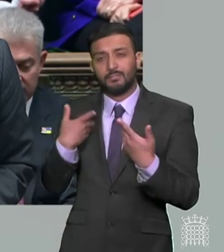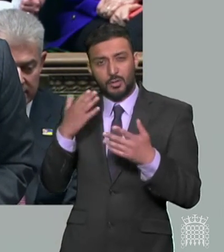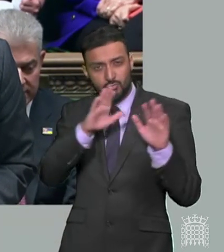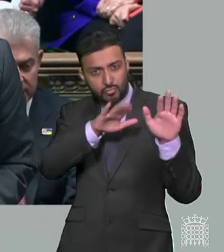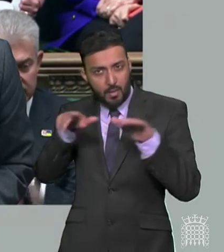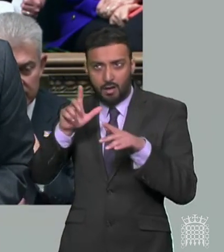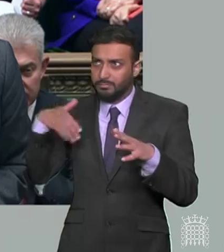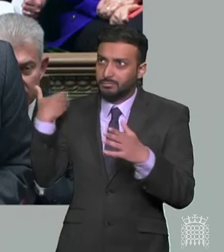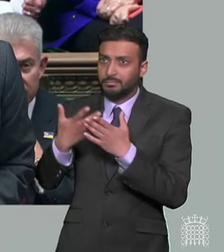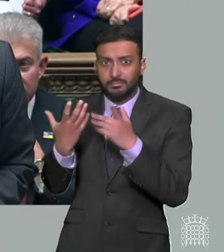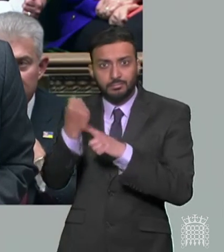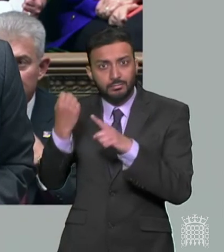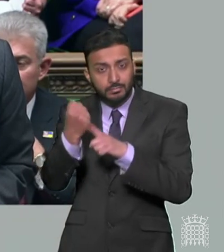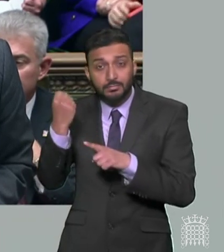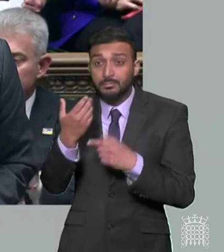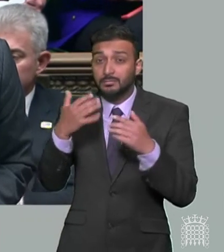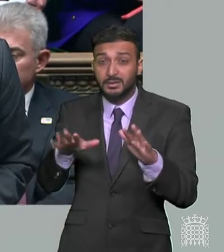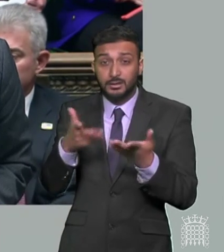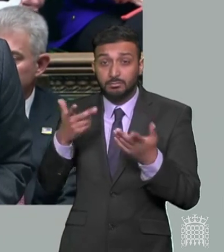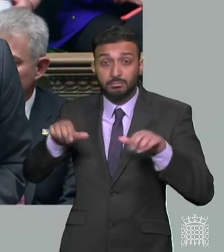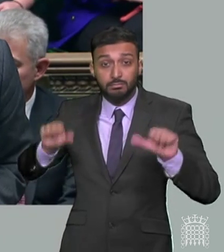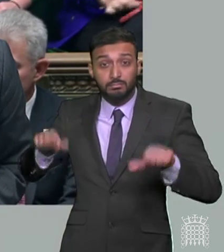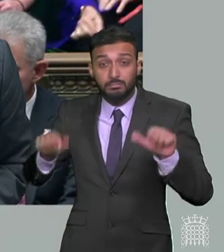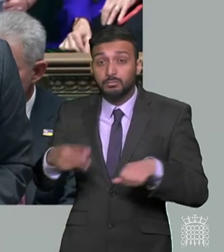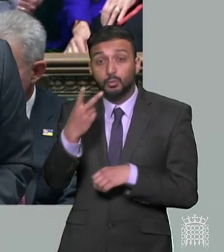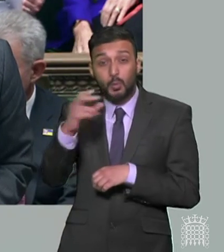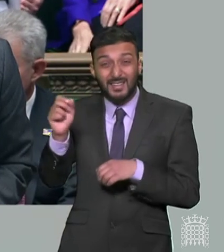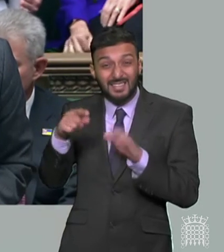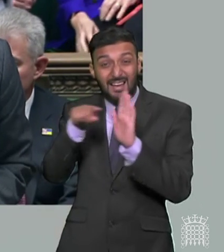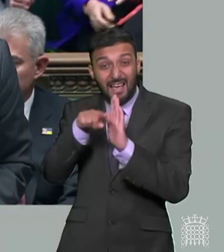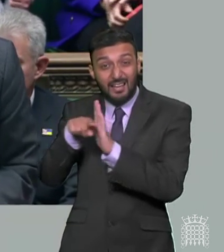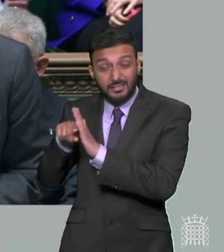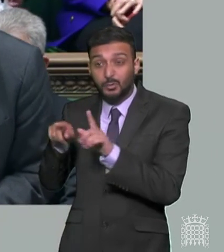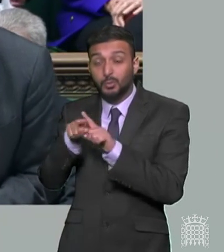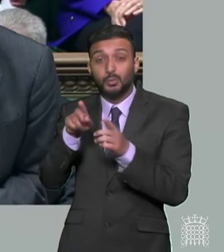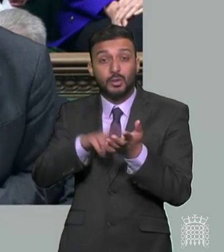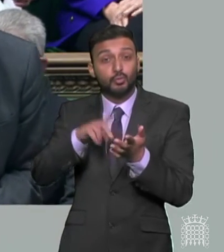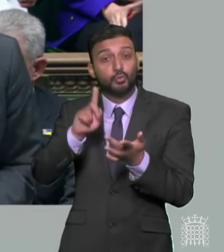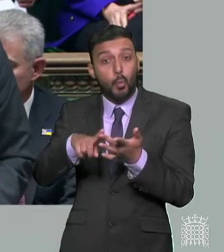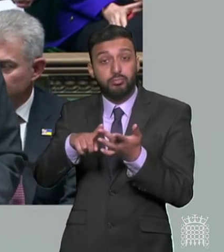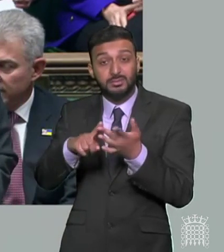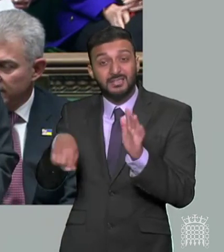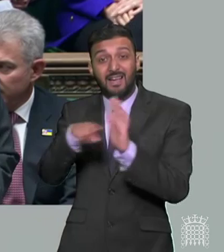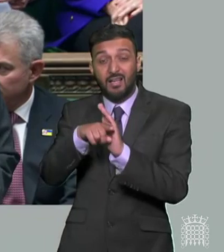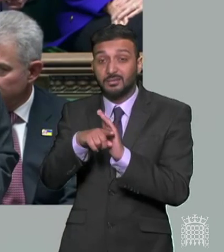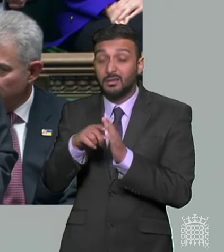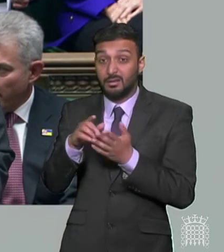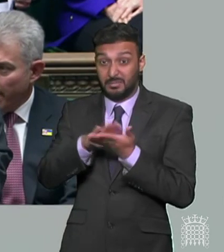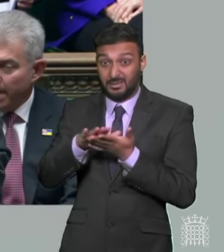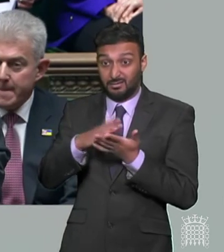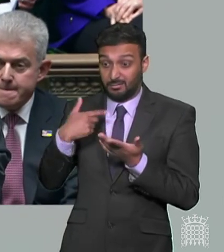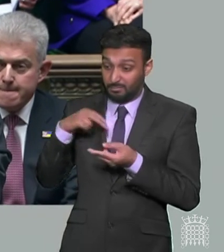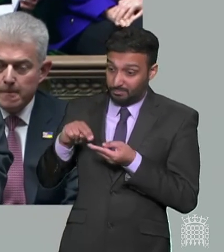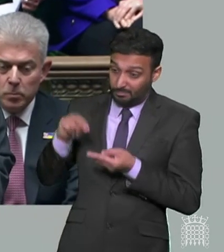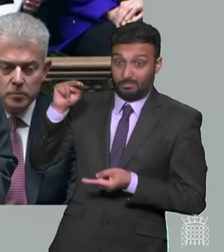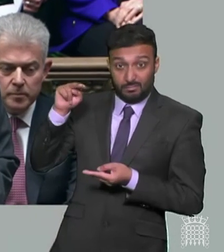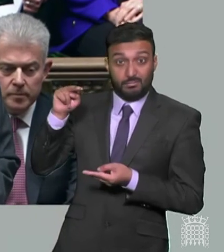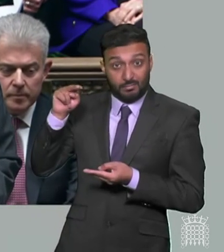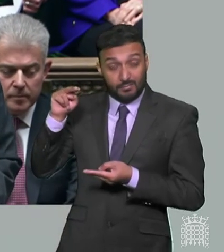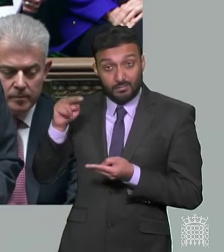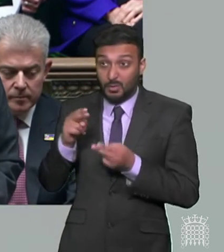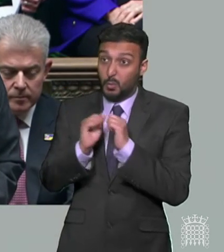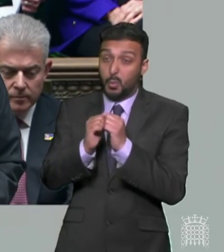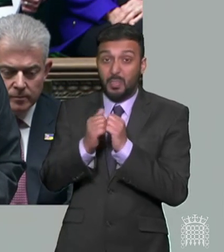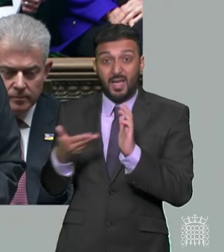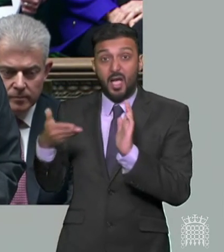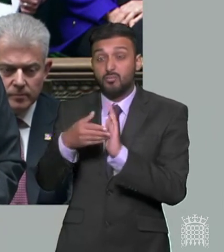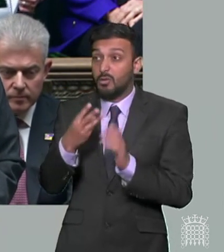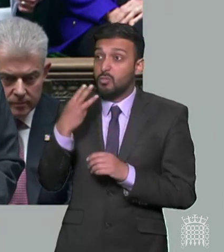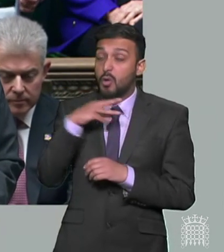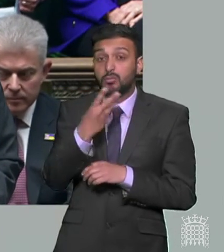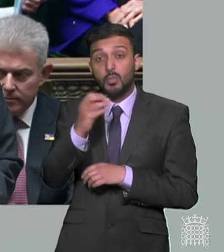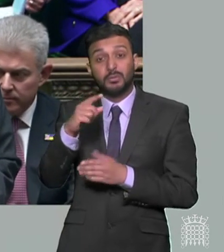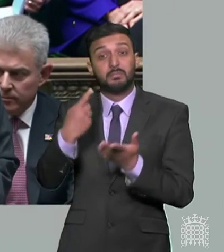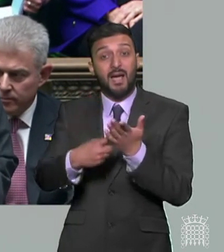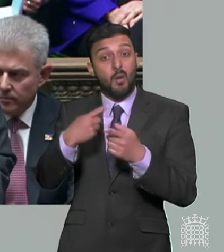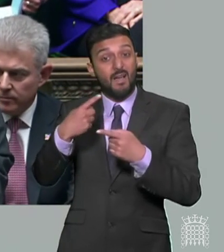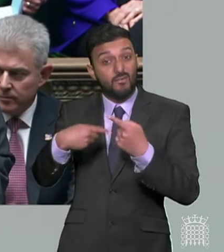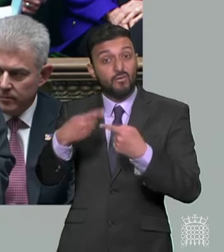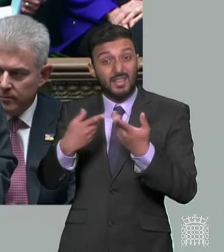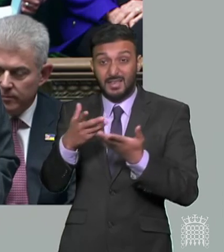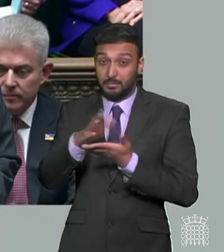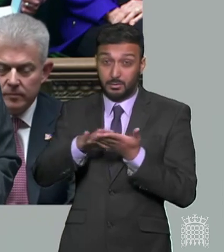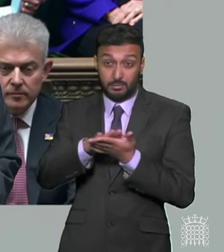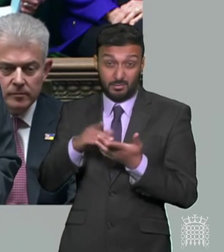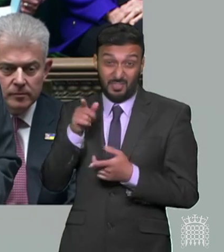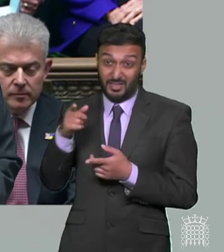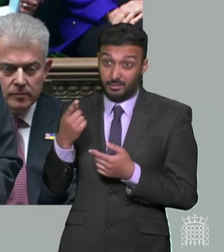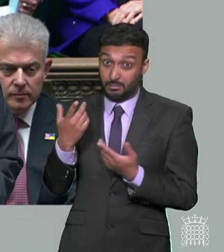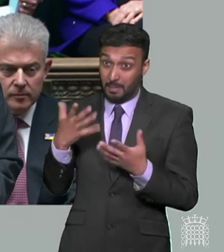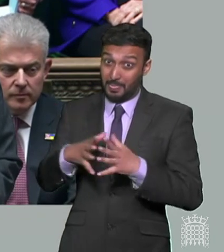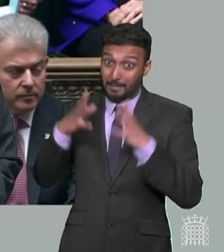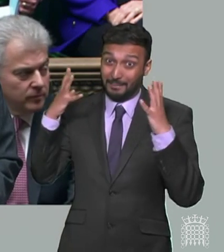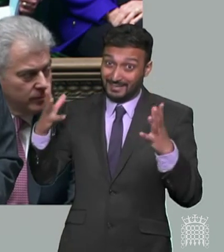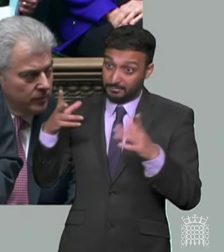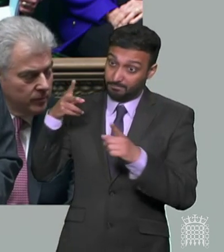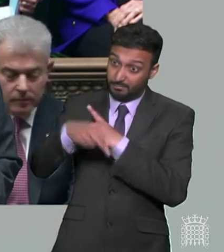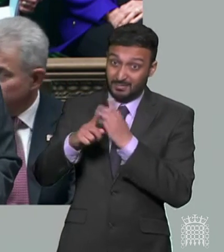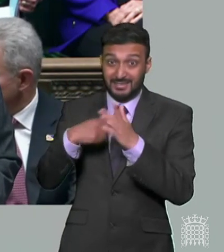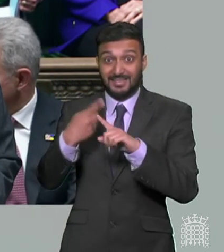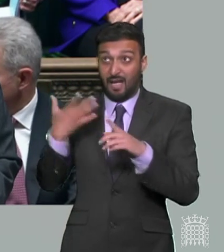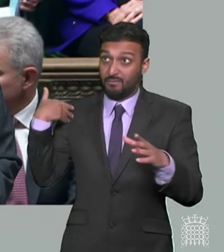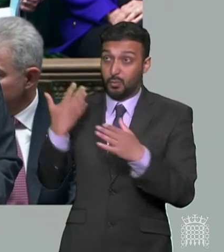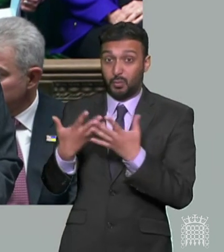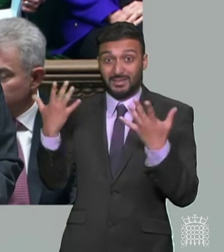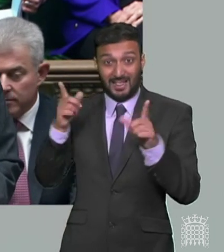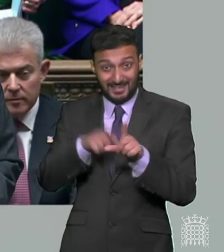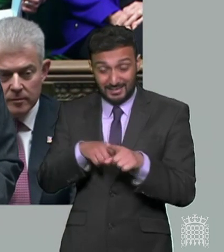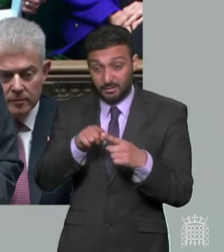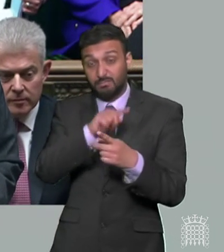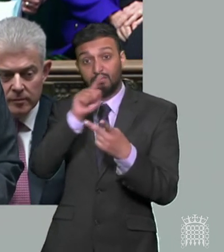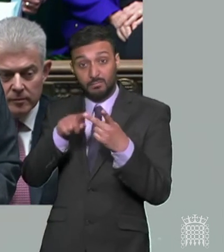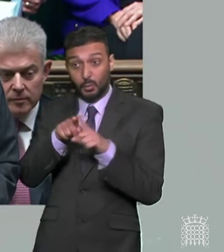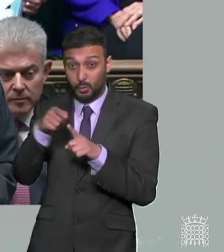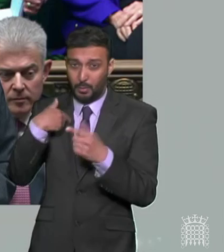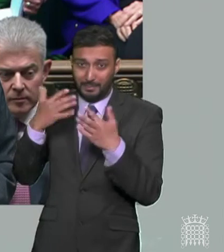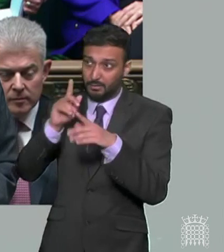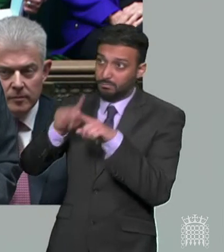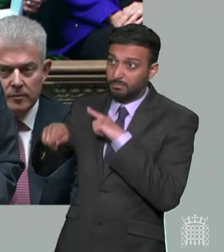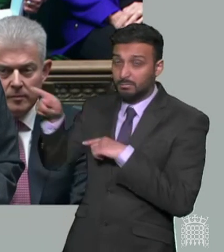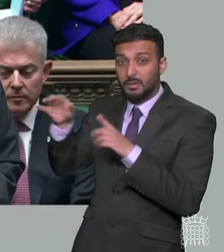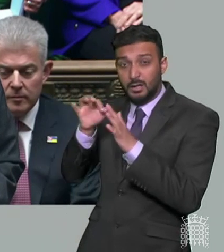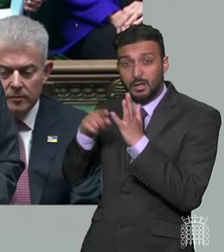More than 20 Acts of Parliament have been passed, including our National Insurance Contributions Act 2022, which will increase the thresholds from July and be worth an average of £330 a year—the largest single personal tax cut for a decade—and our Economic Crime Act 2022 to respond to Putin’s illegal war in Ukraine.